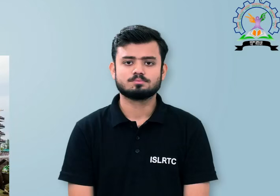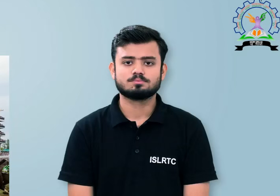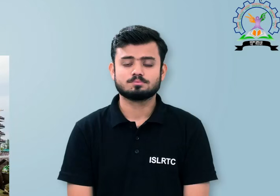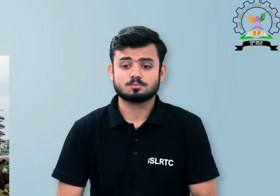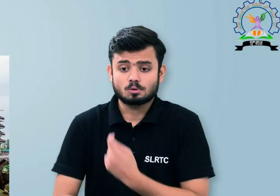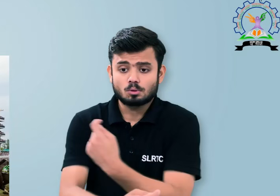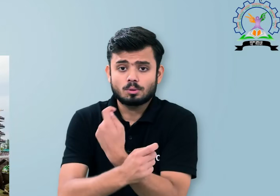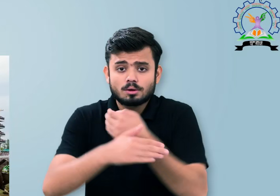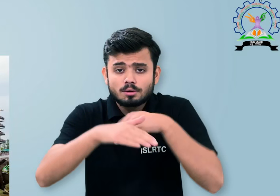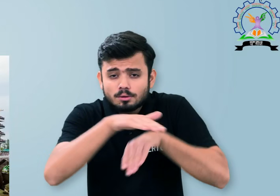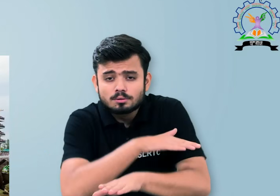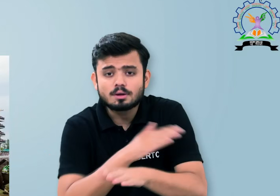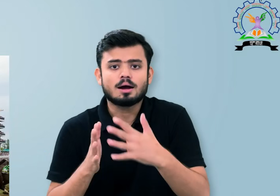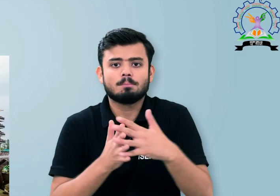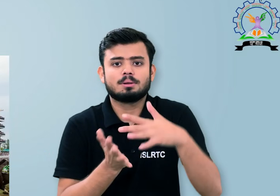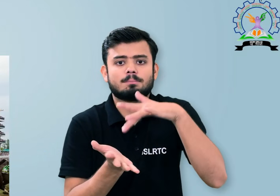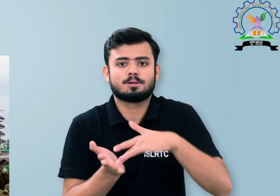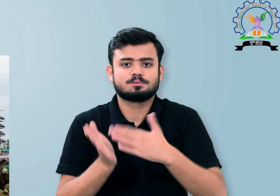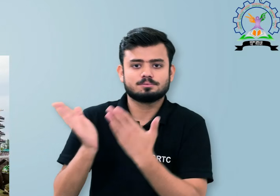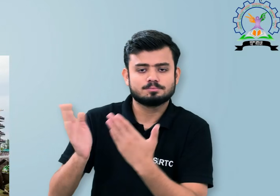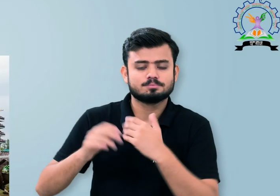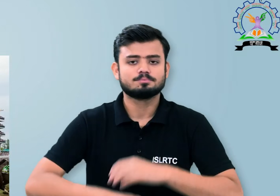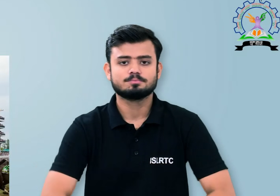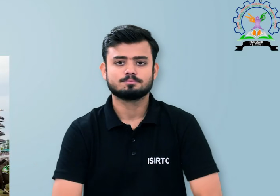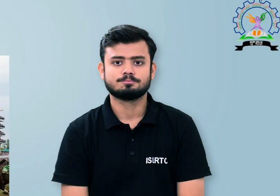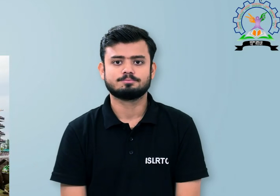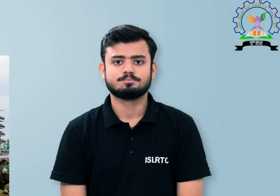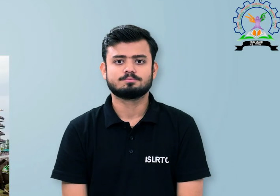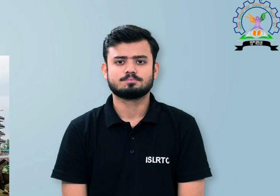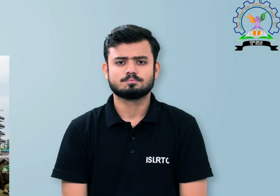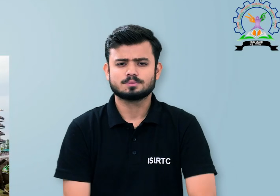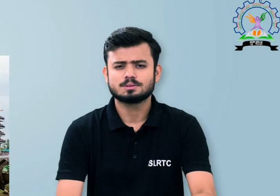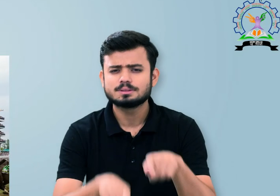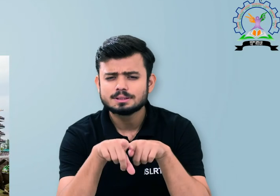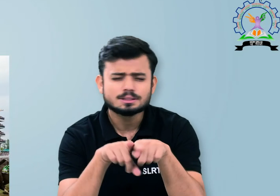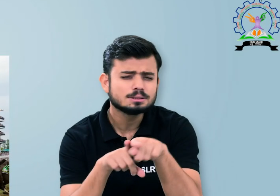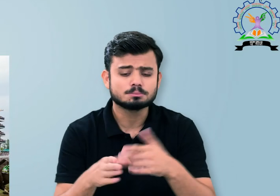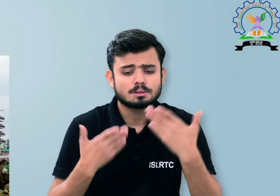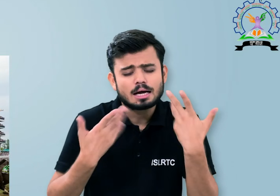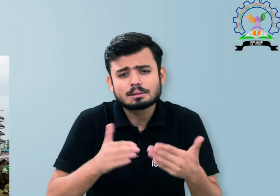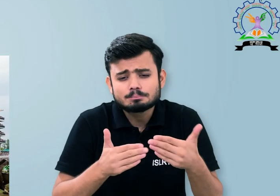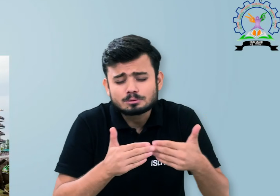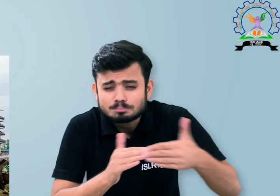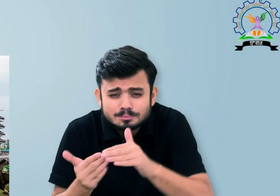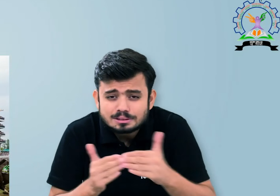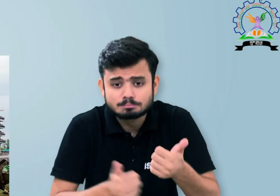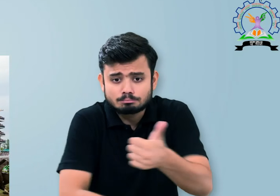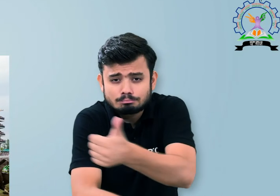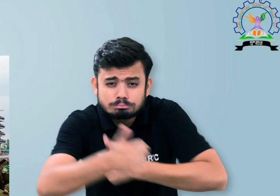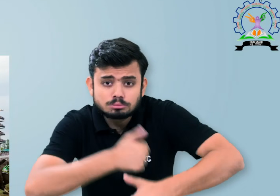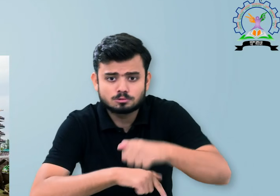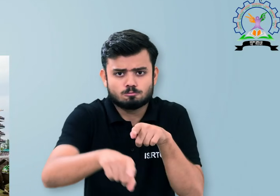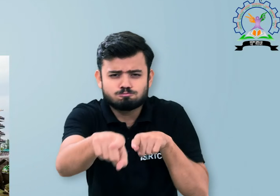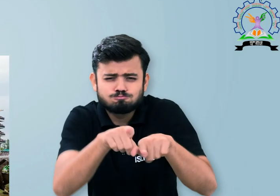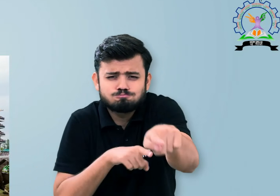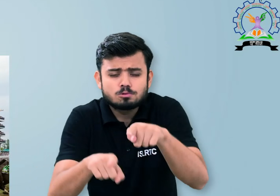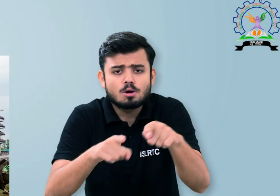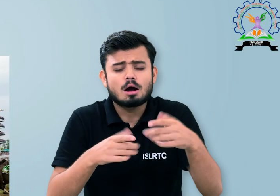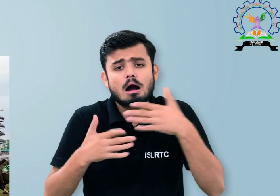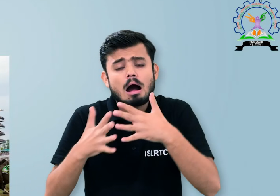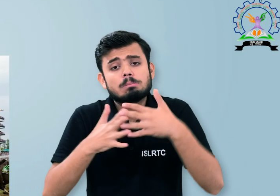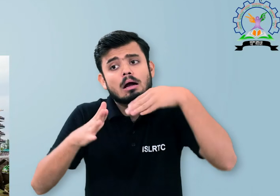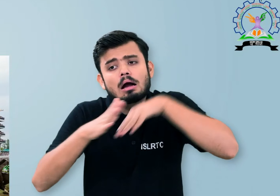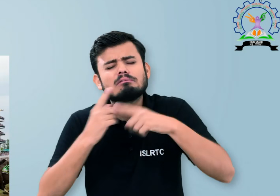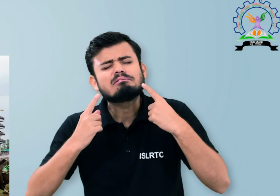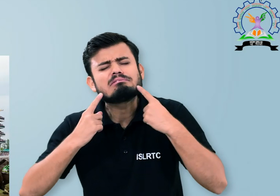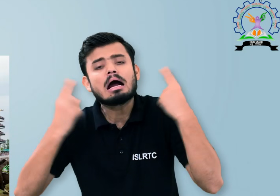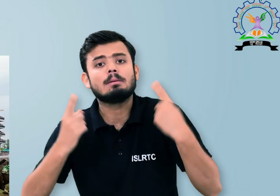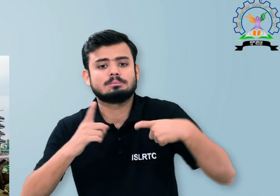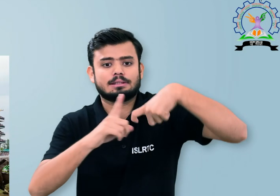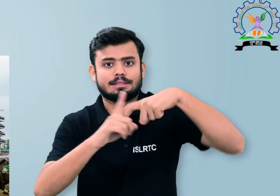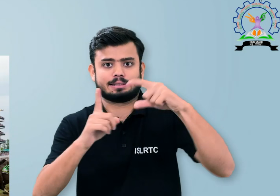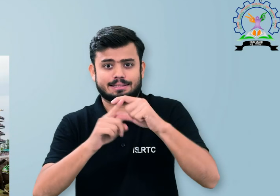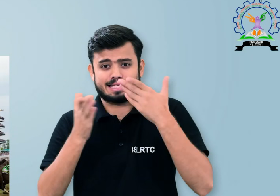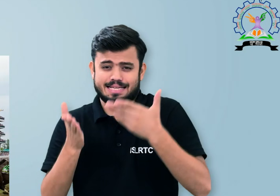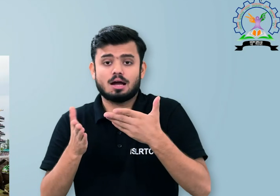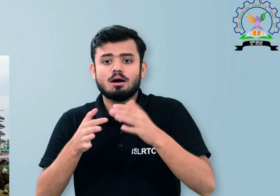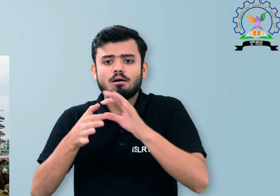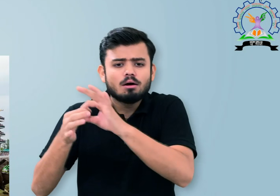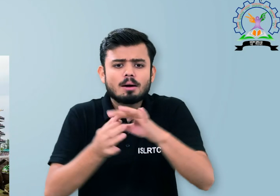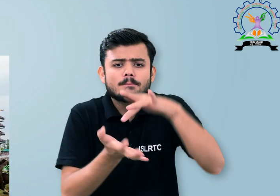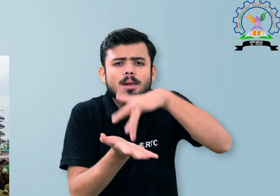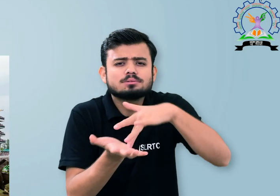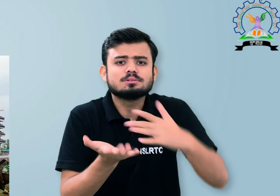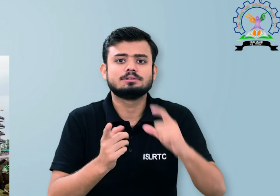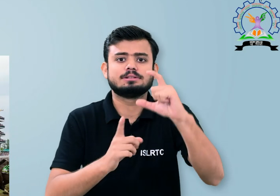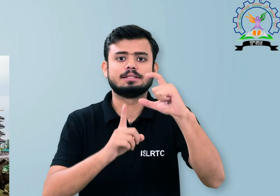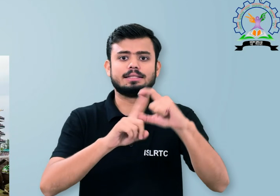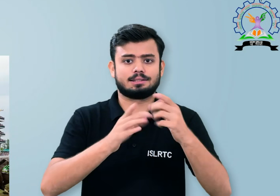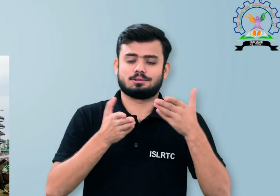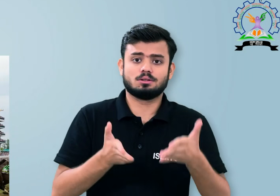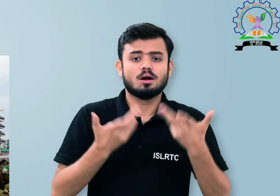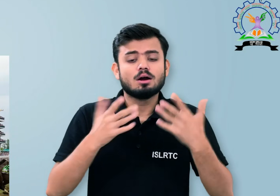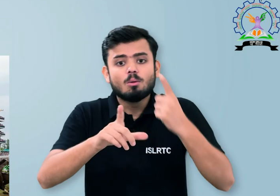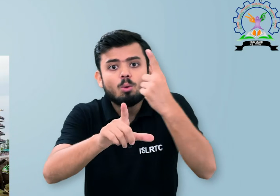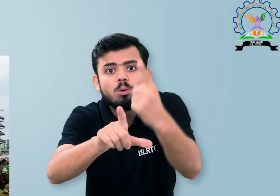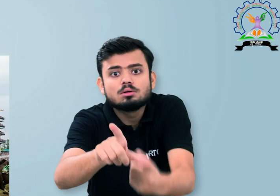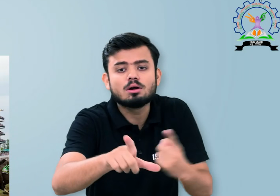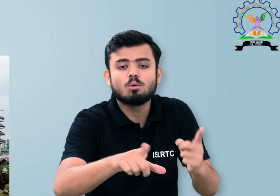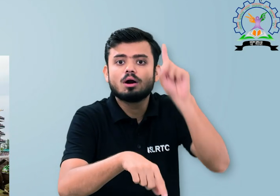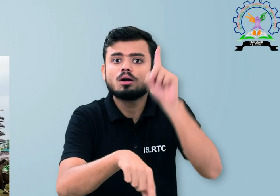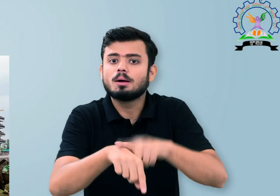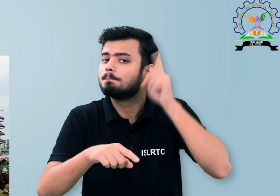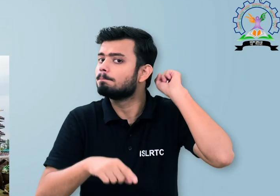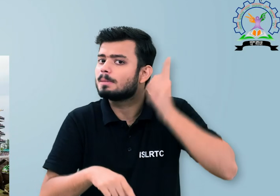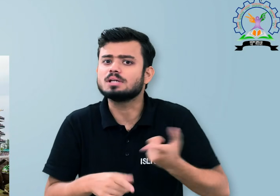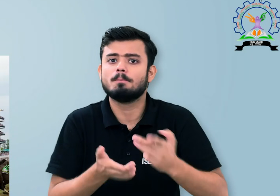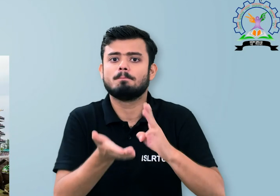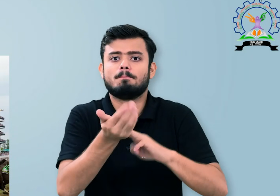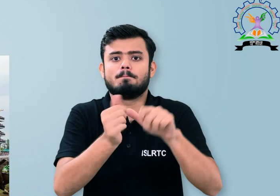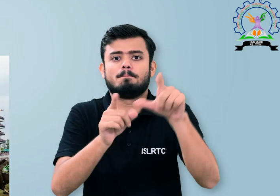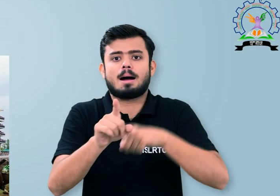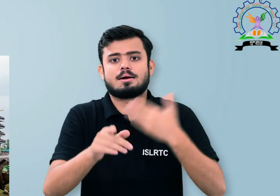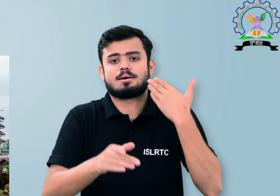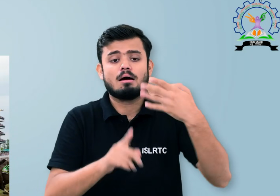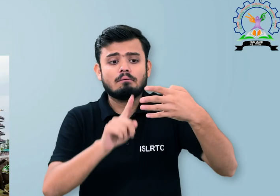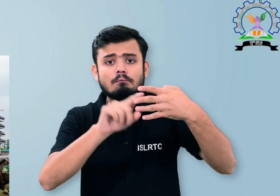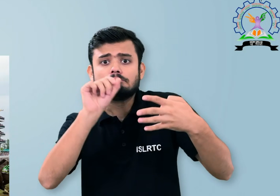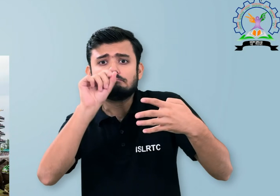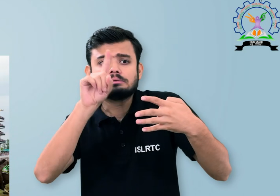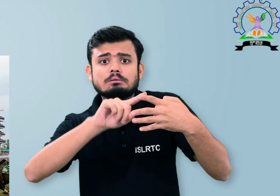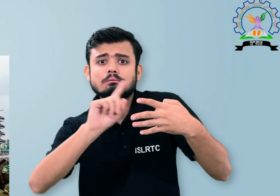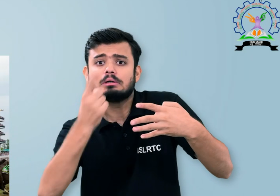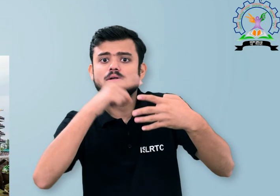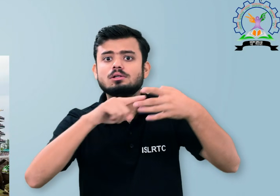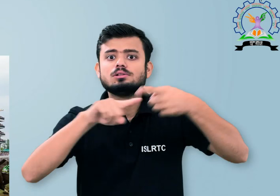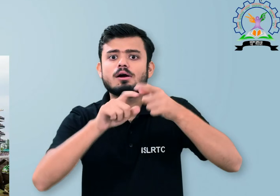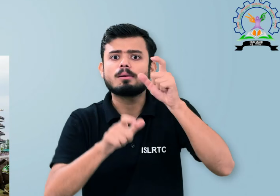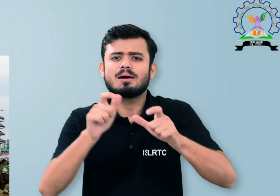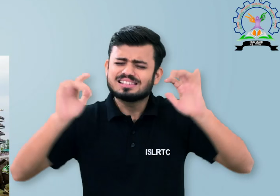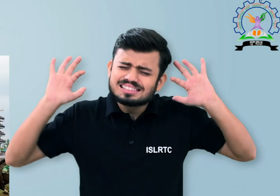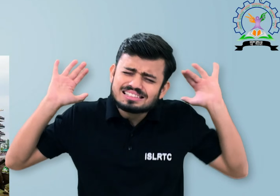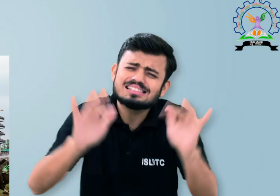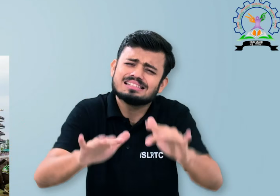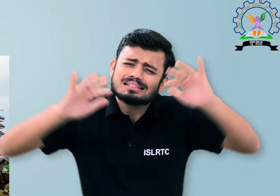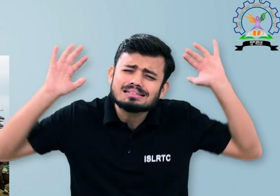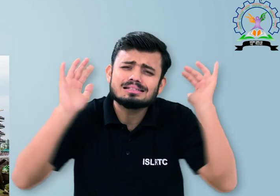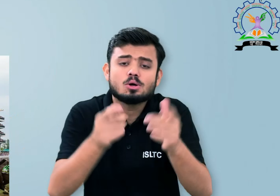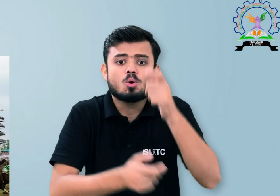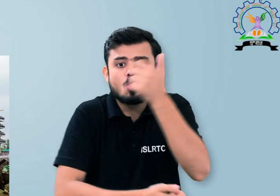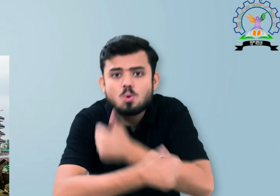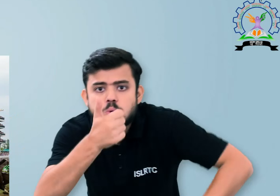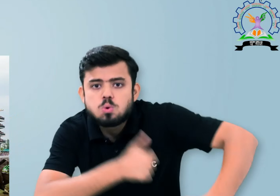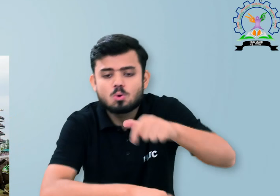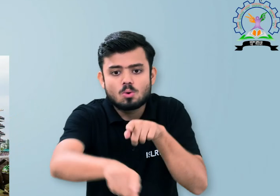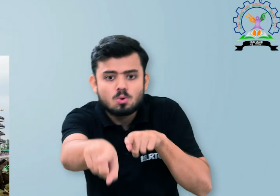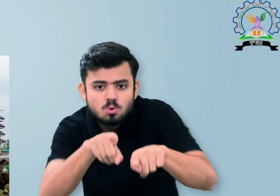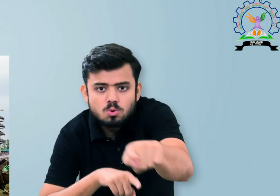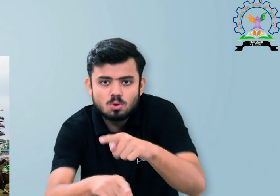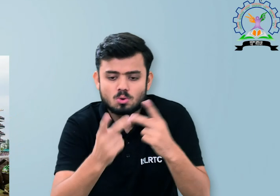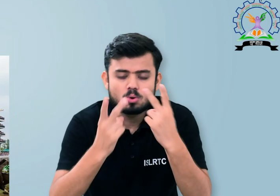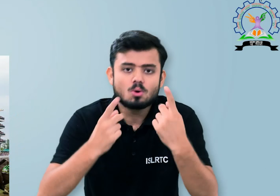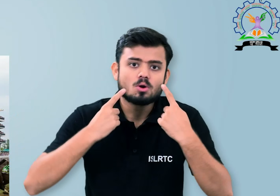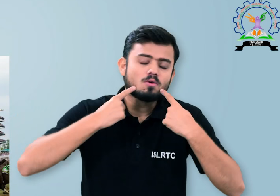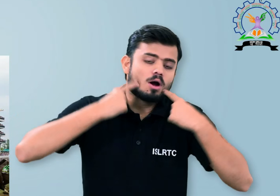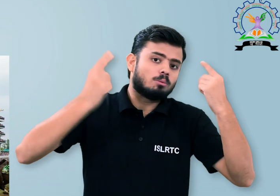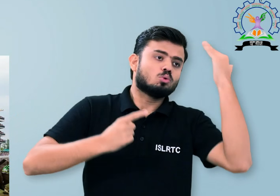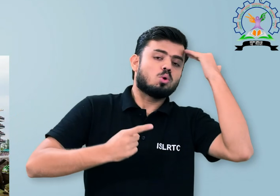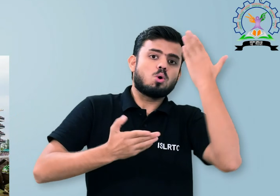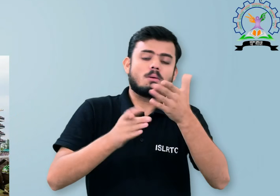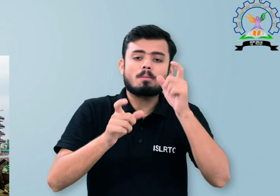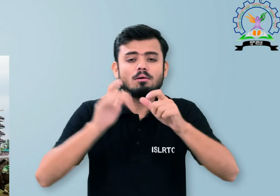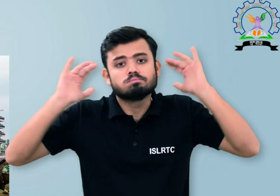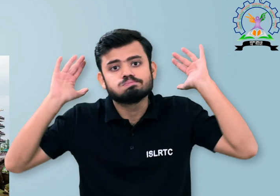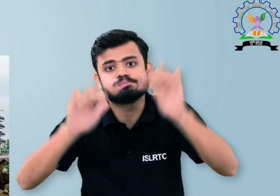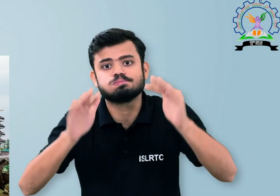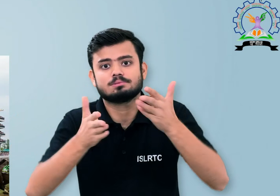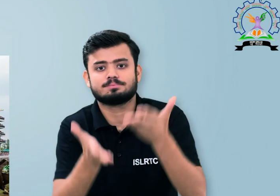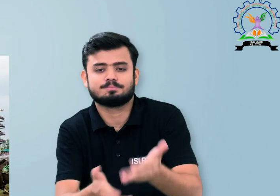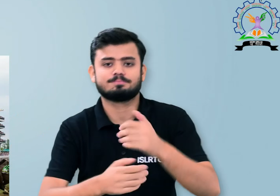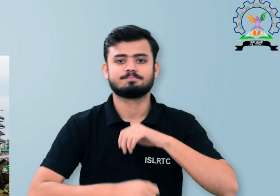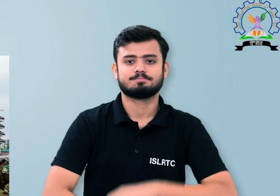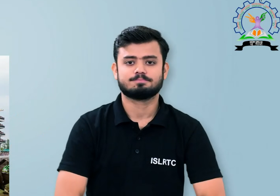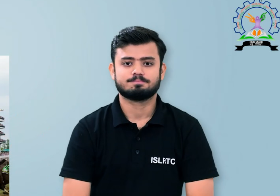Kentucky Derby The Kentucky Derby is a prestigious American horse race held annually on the first Saturday in May at Churchill Downs racetrack in Louisville, Kentucky